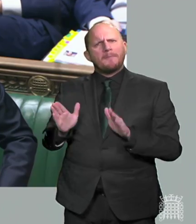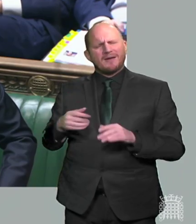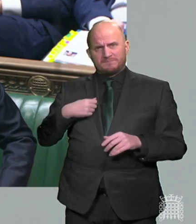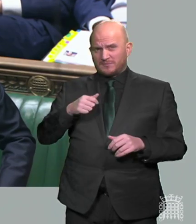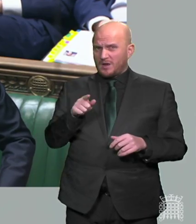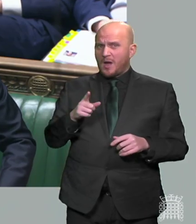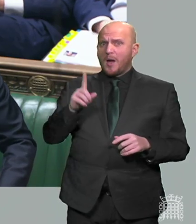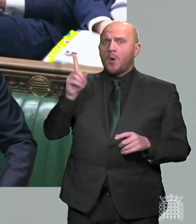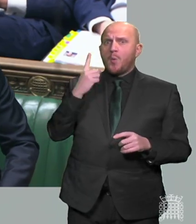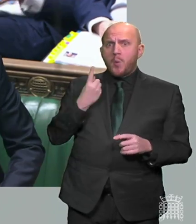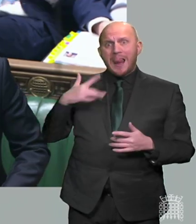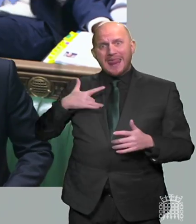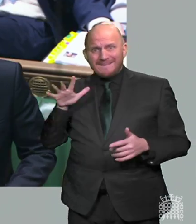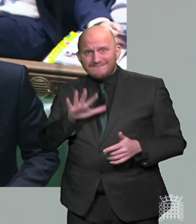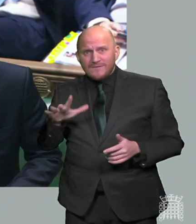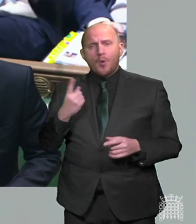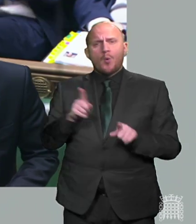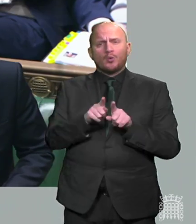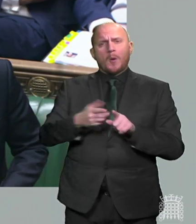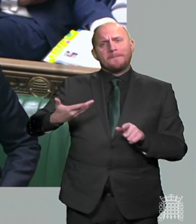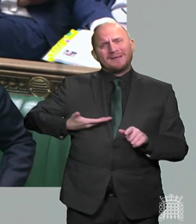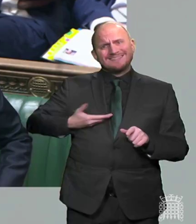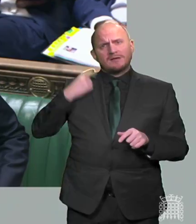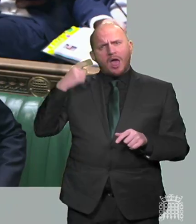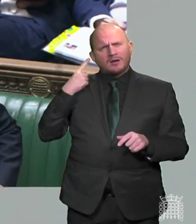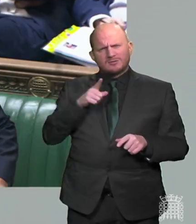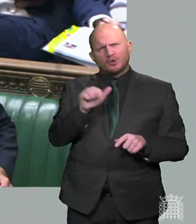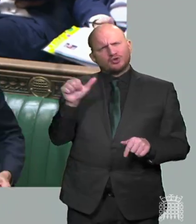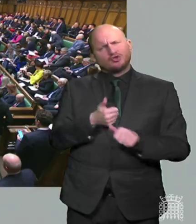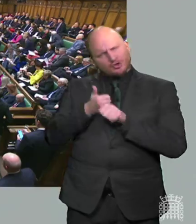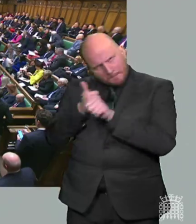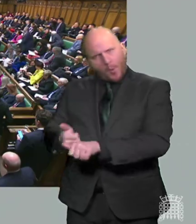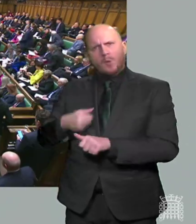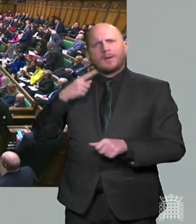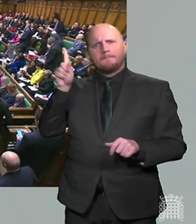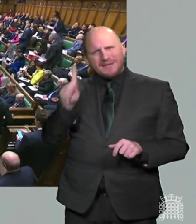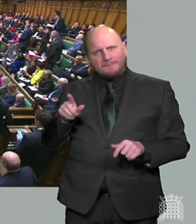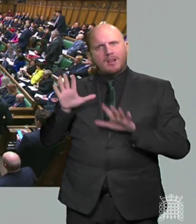I urge the Mayor and the Leader of the Opposition to be on the side of hard-working Londoners.